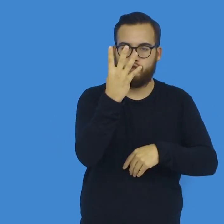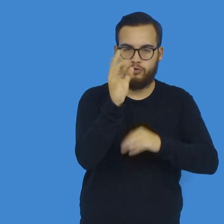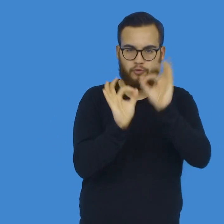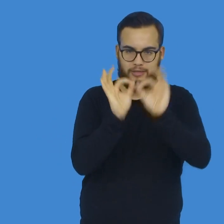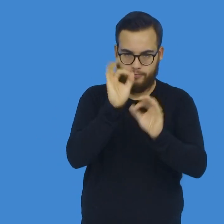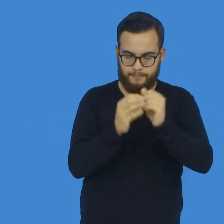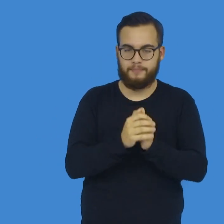porcentaje